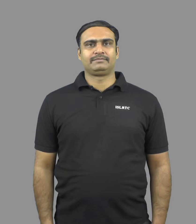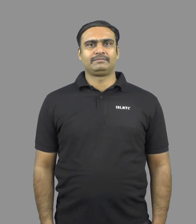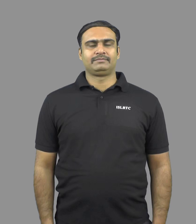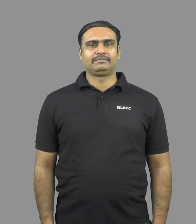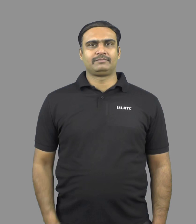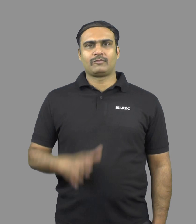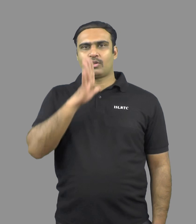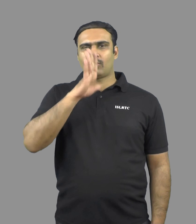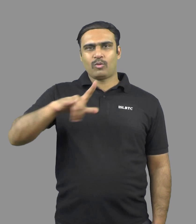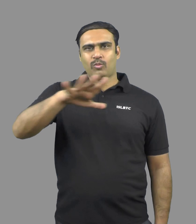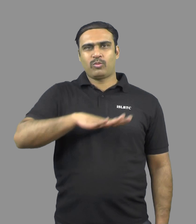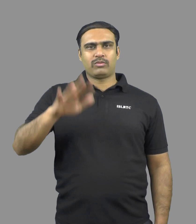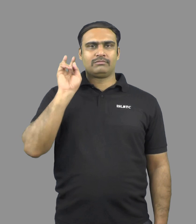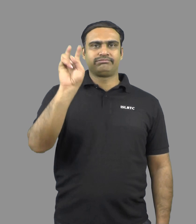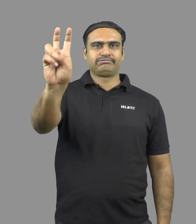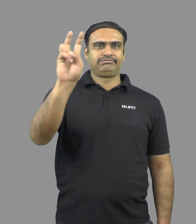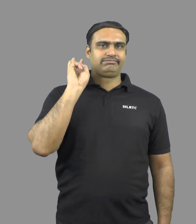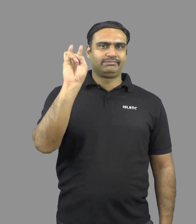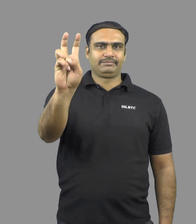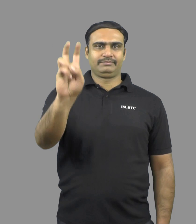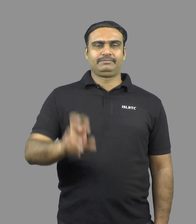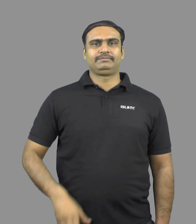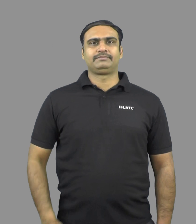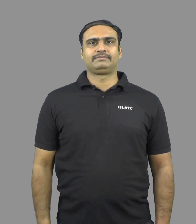Local Train